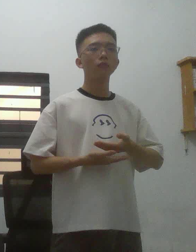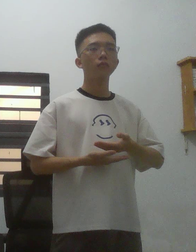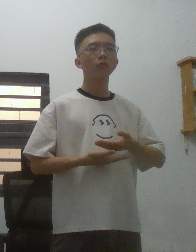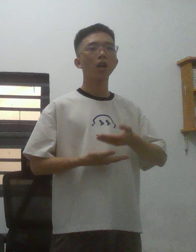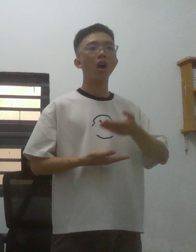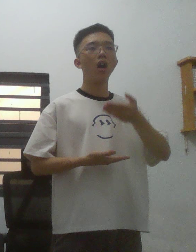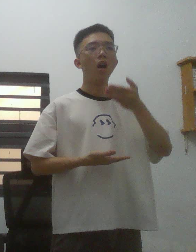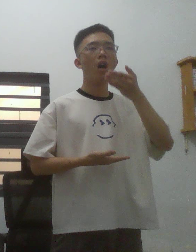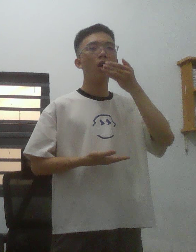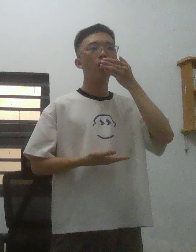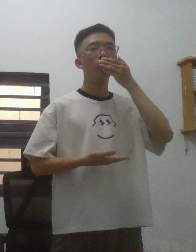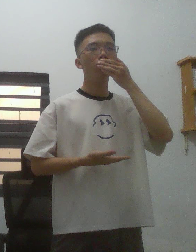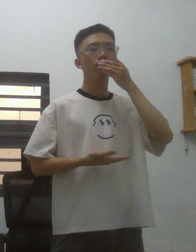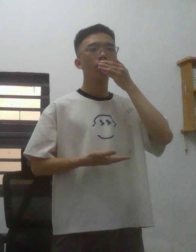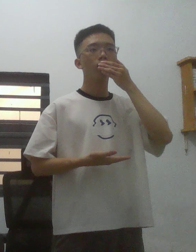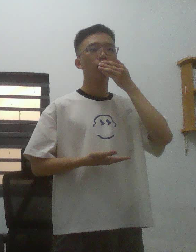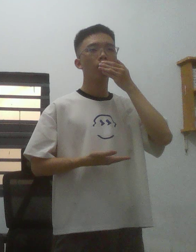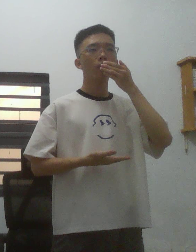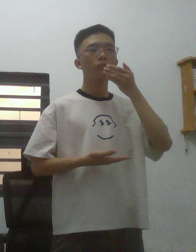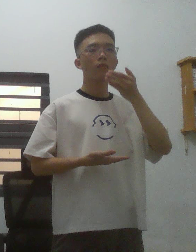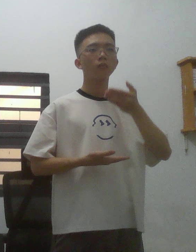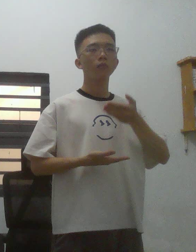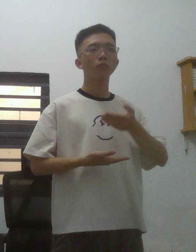sup